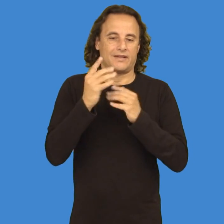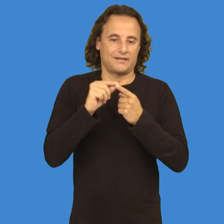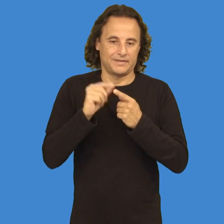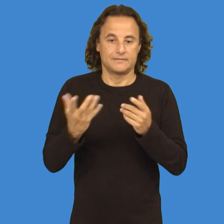diabetes